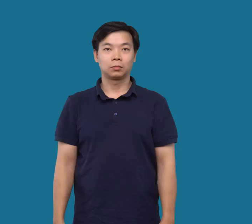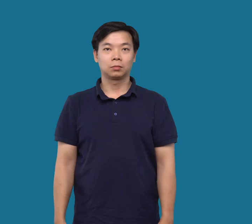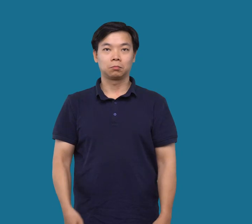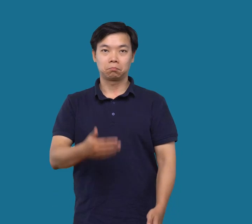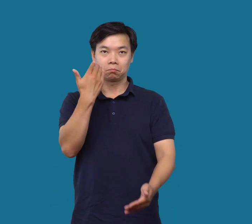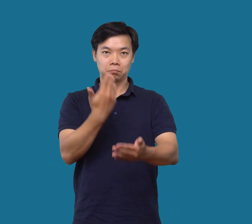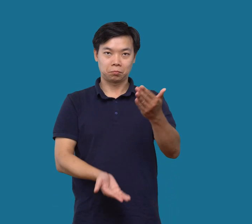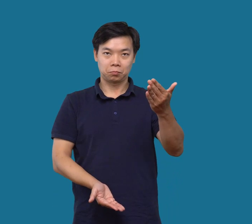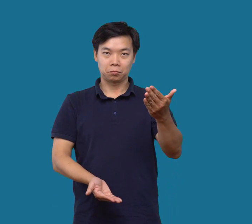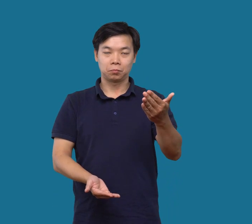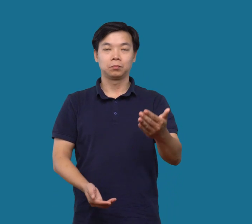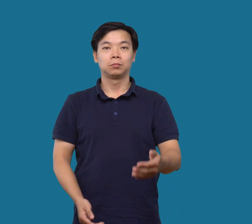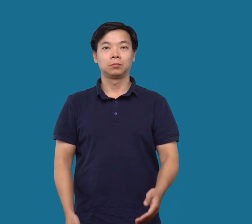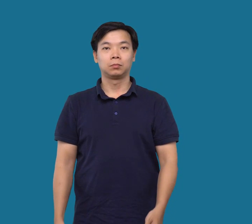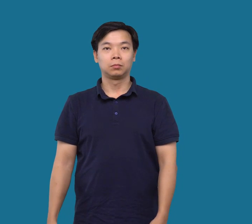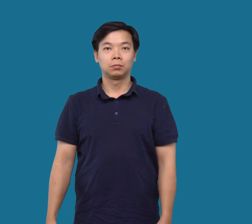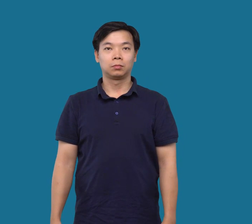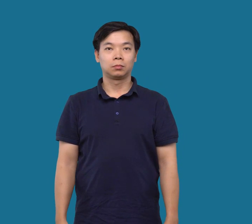mới